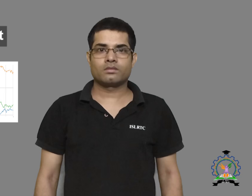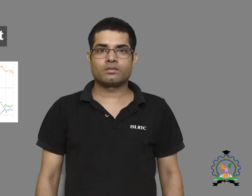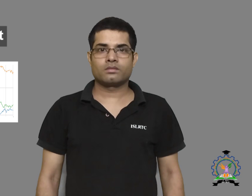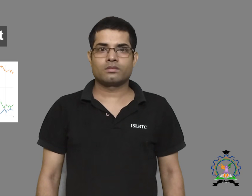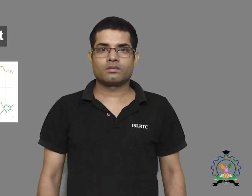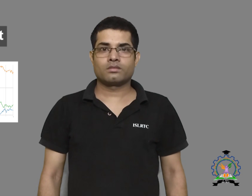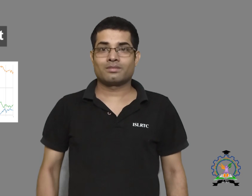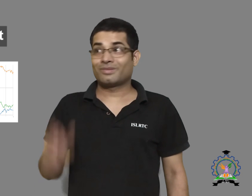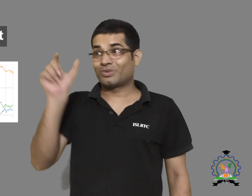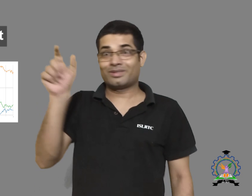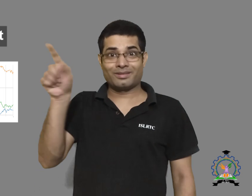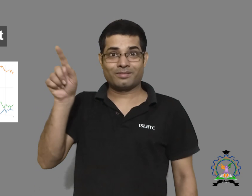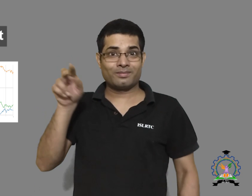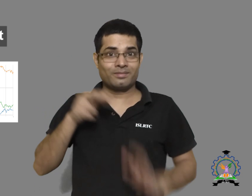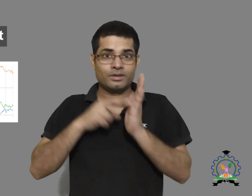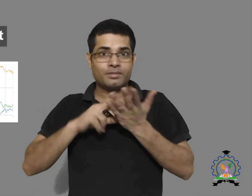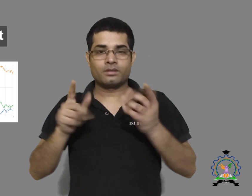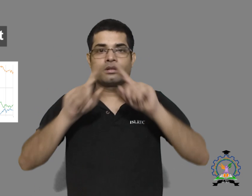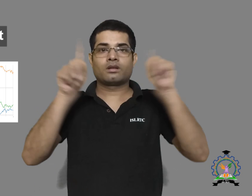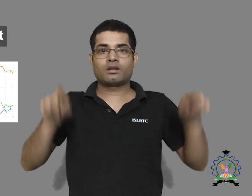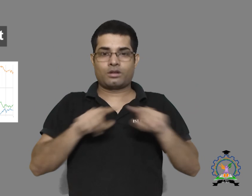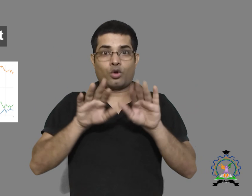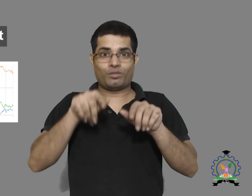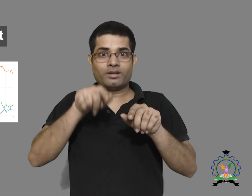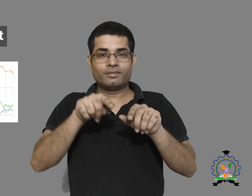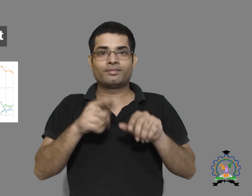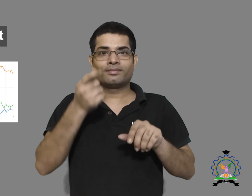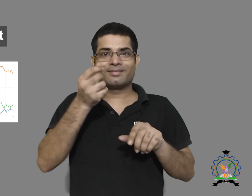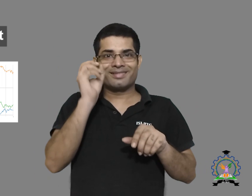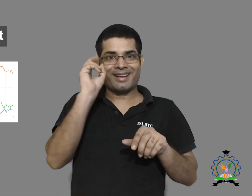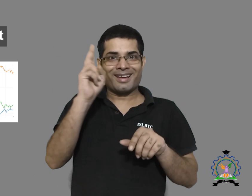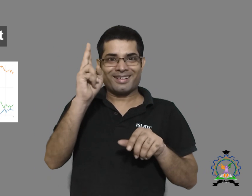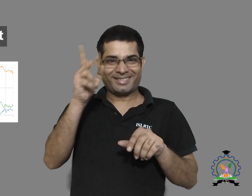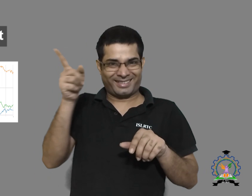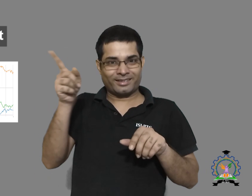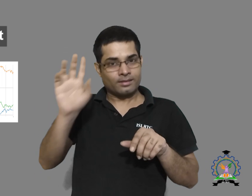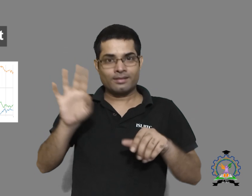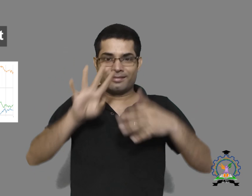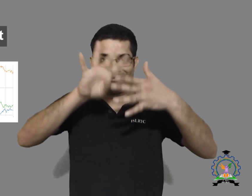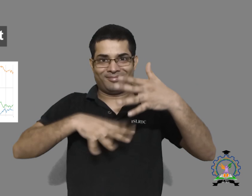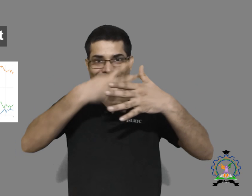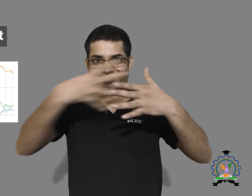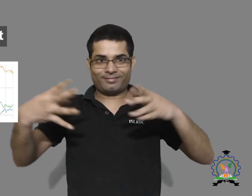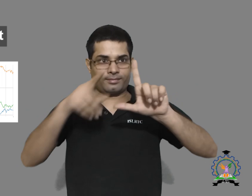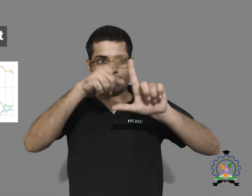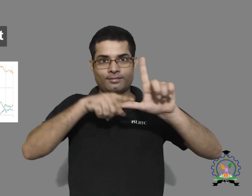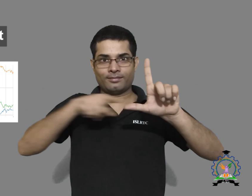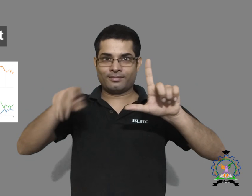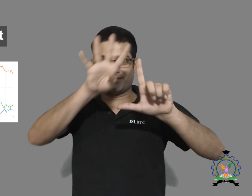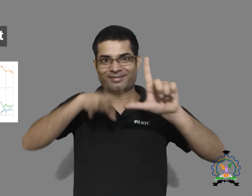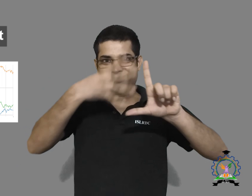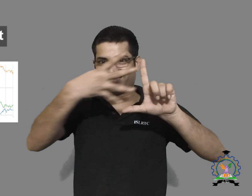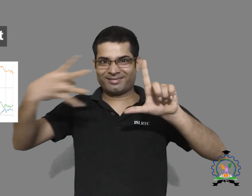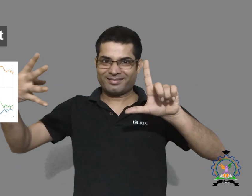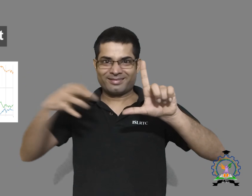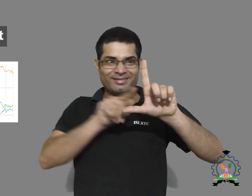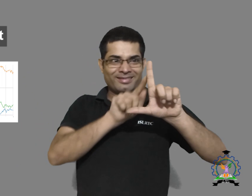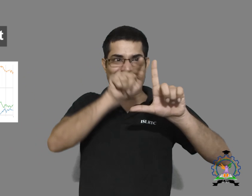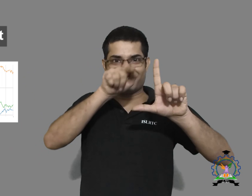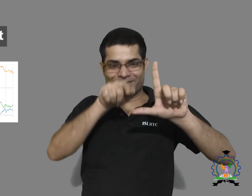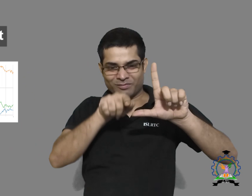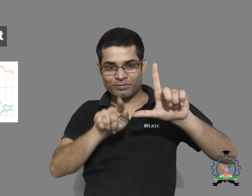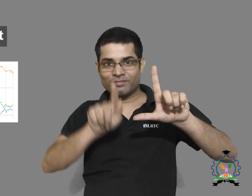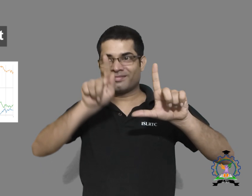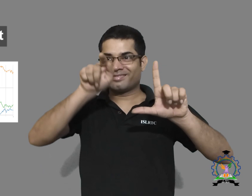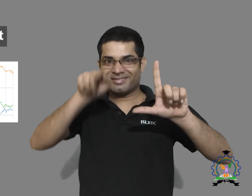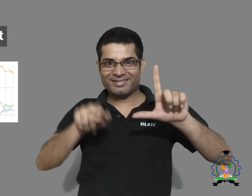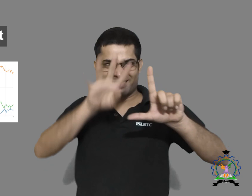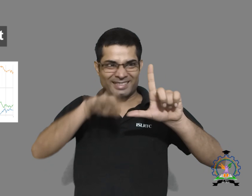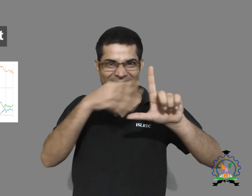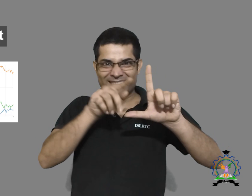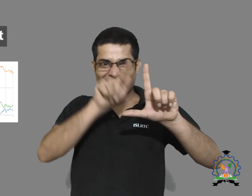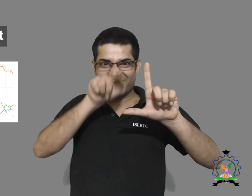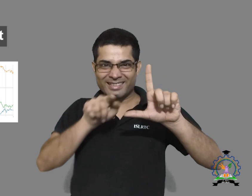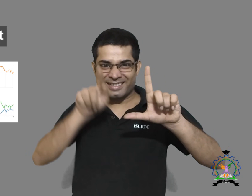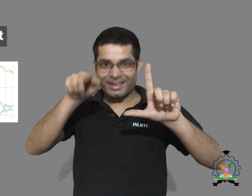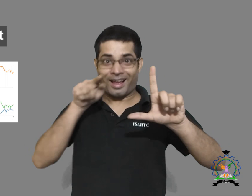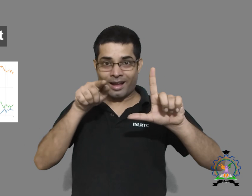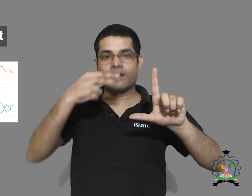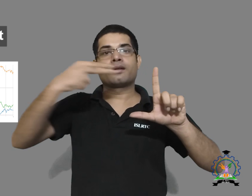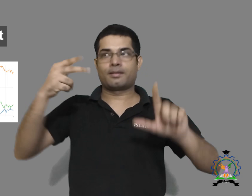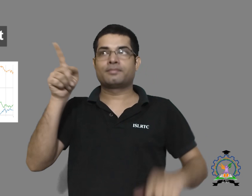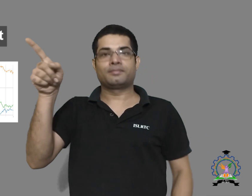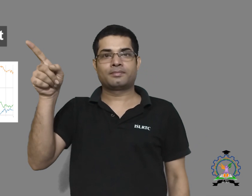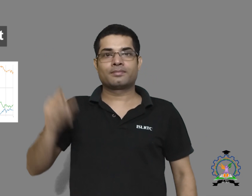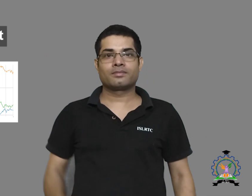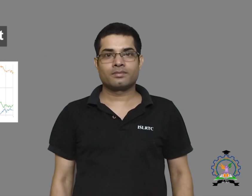Stock Chart